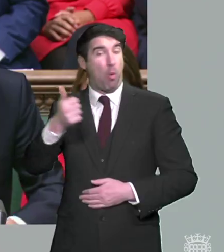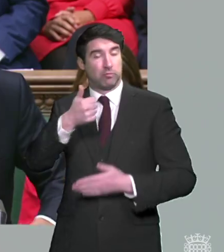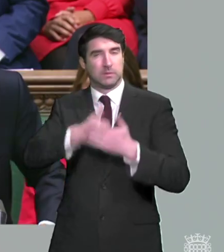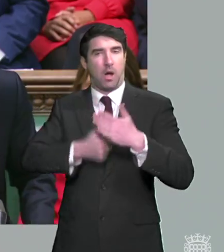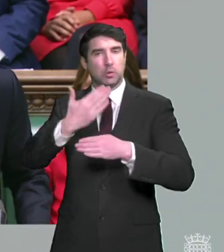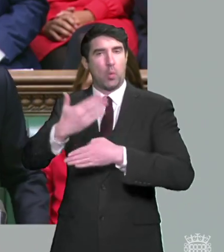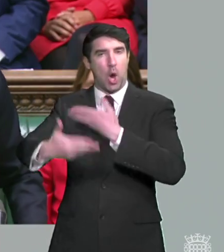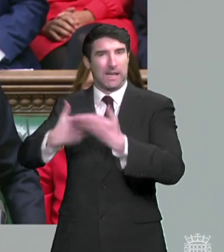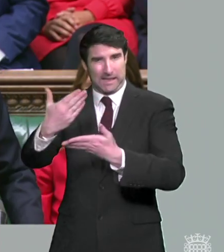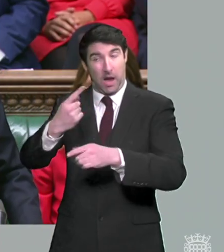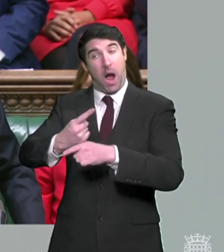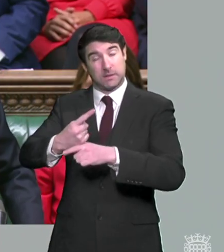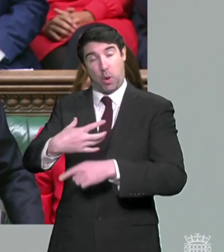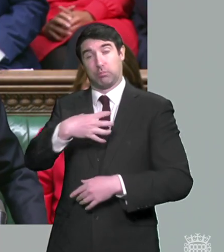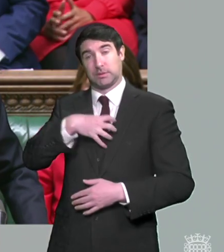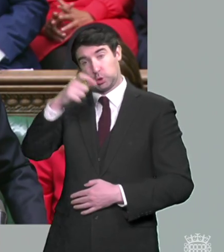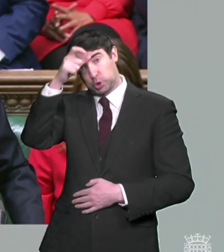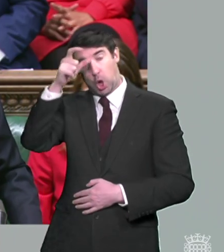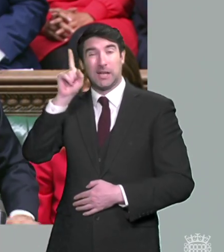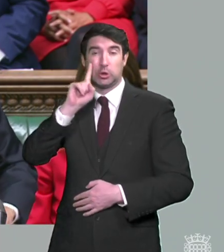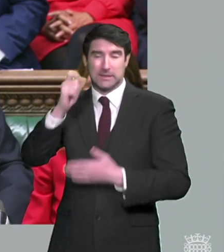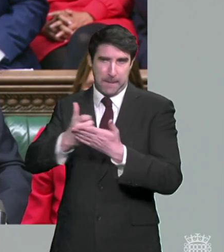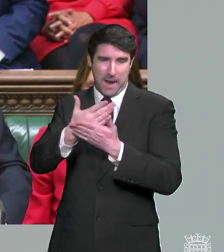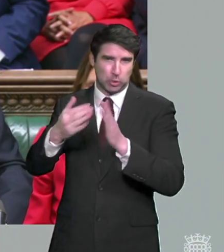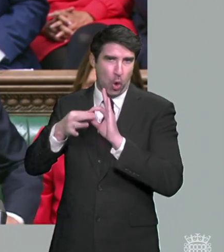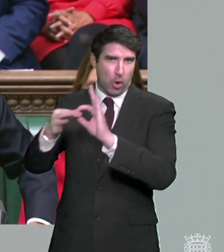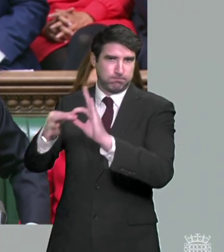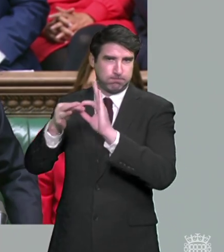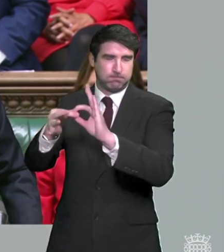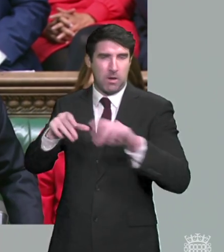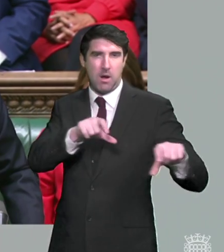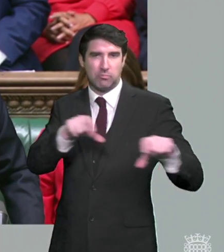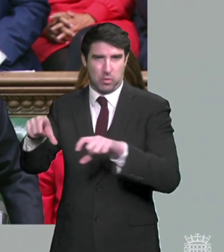I spoke to the President yesterday to ensure that we are in close communication.